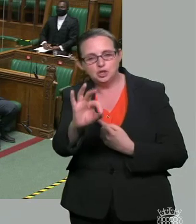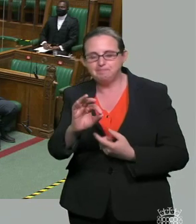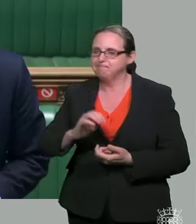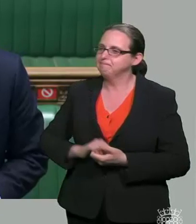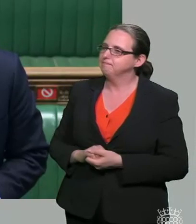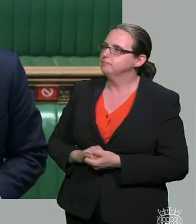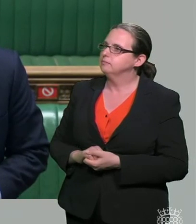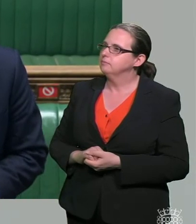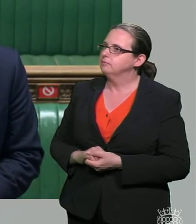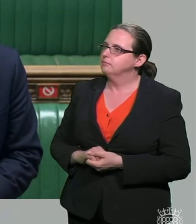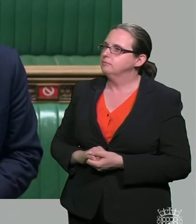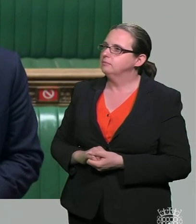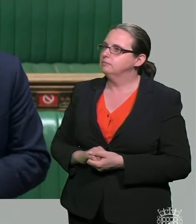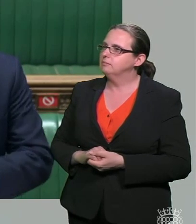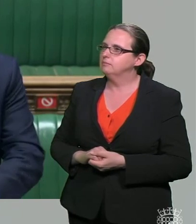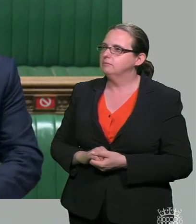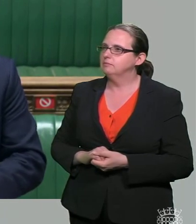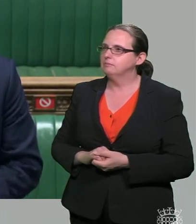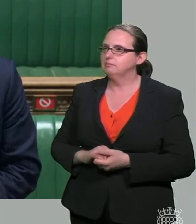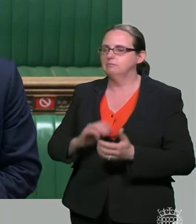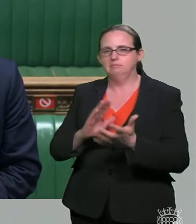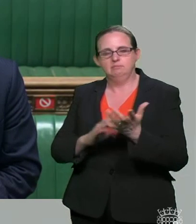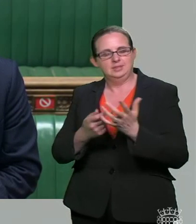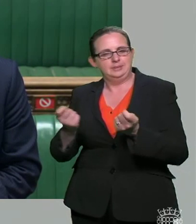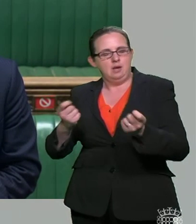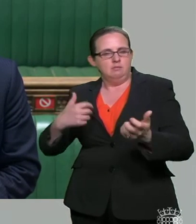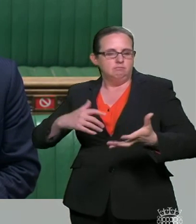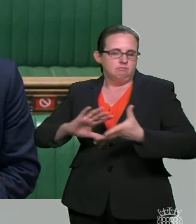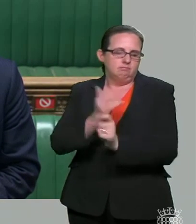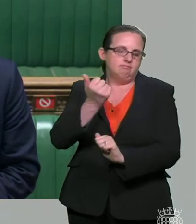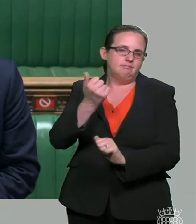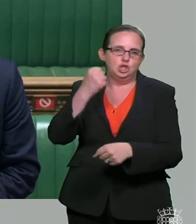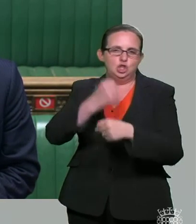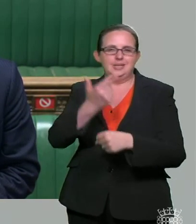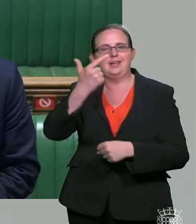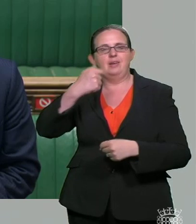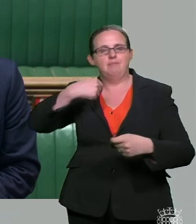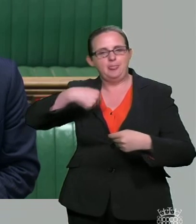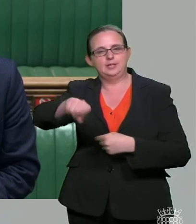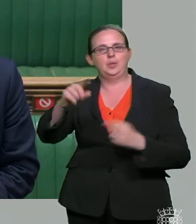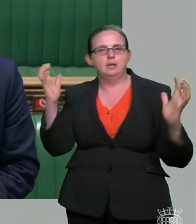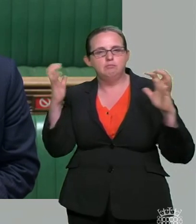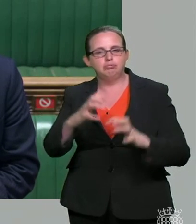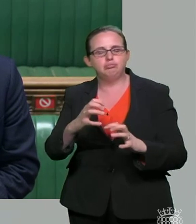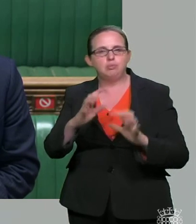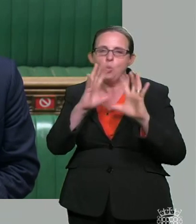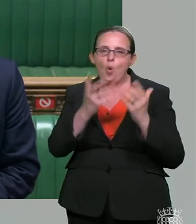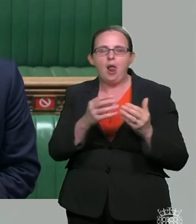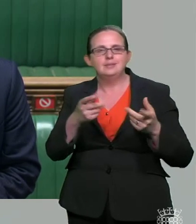I am delighted that the UK is hosting the leaders of the world’s greatest democracies at the G7 summit in Cornwall this week.